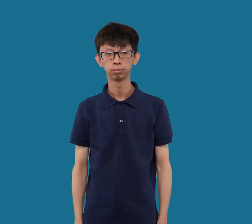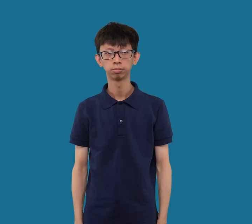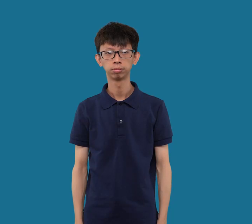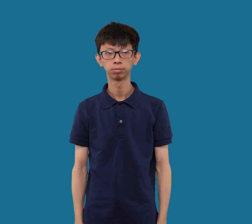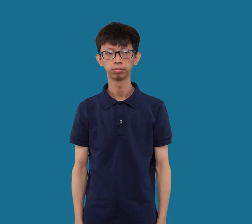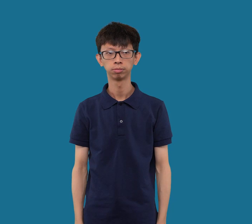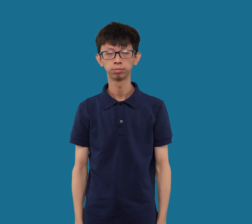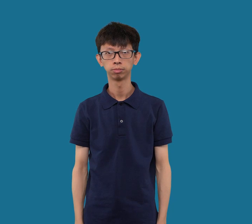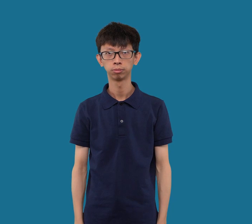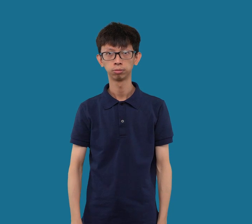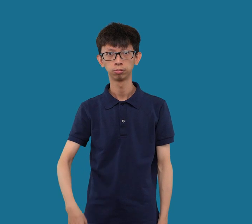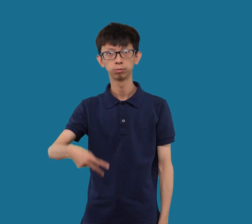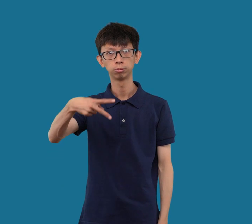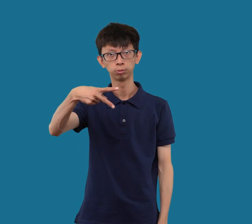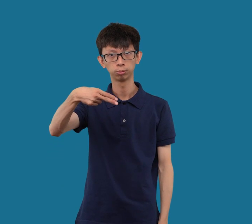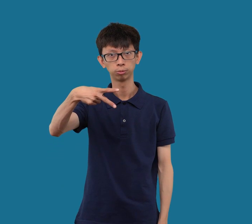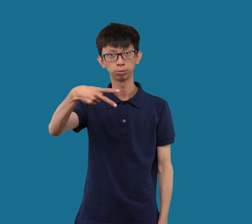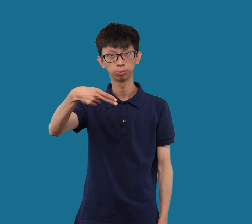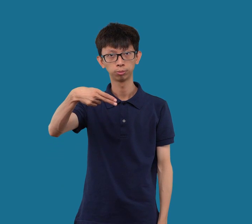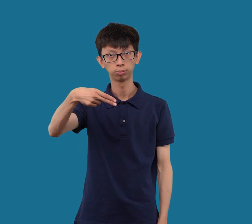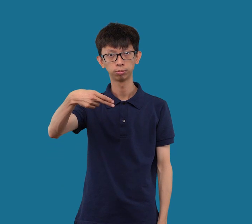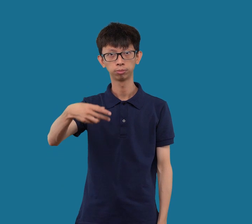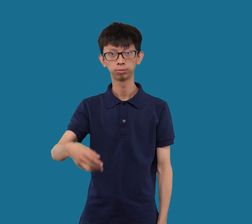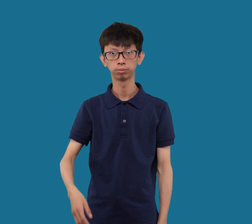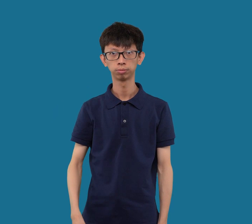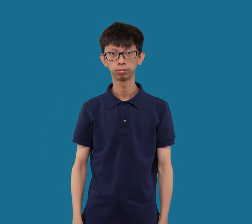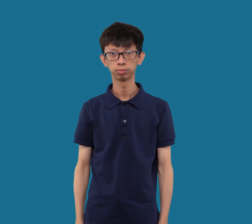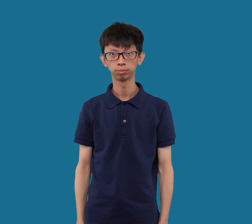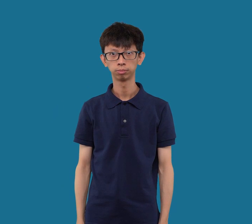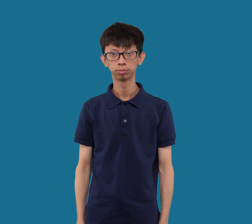đũa